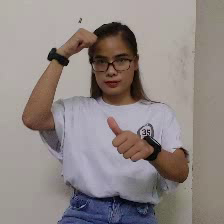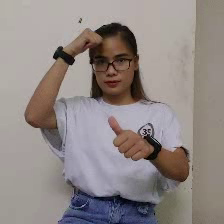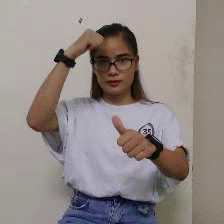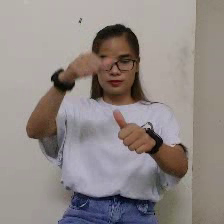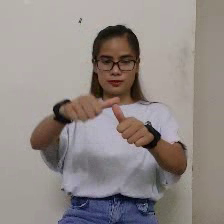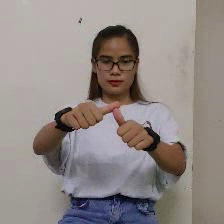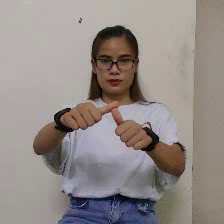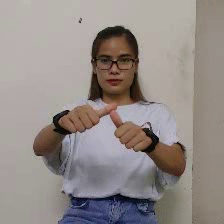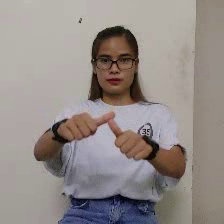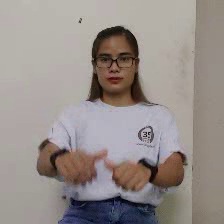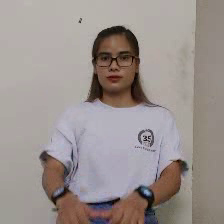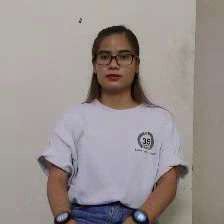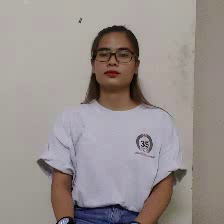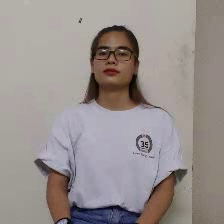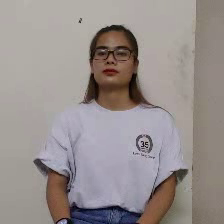Nhớ